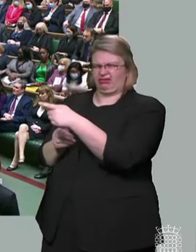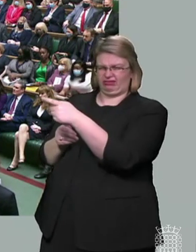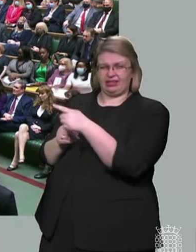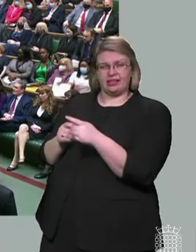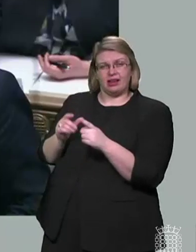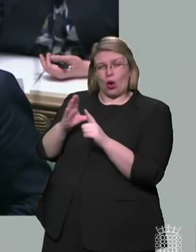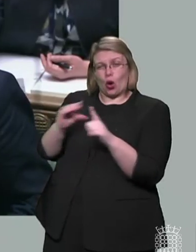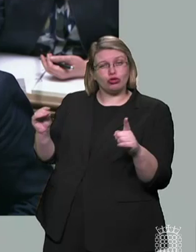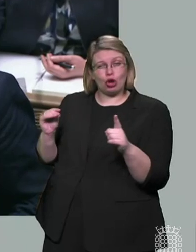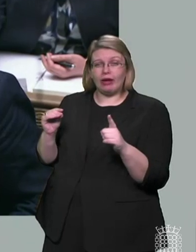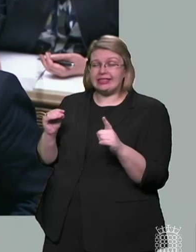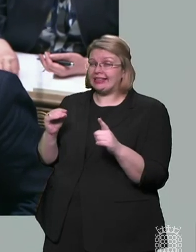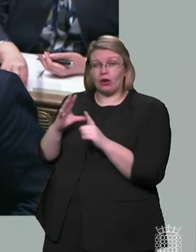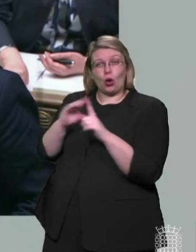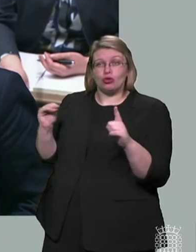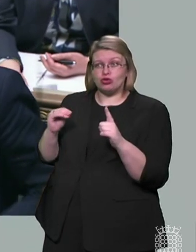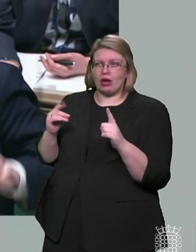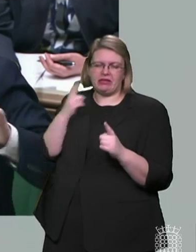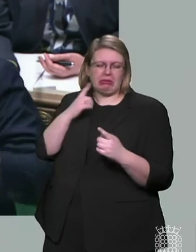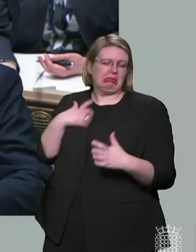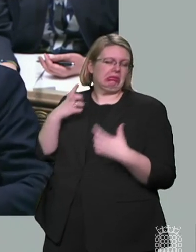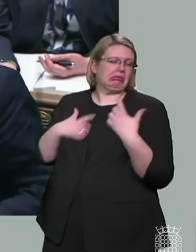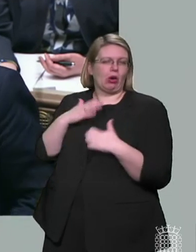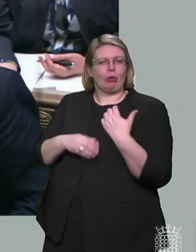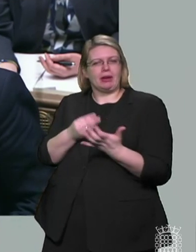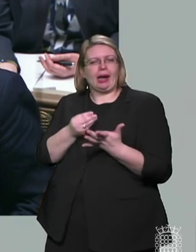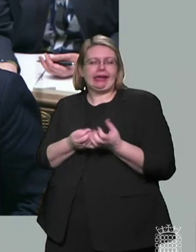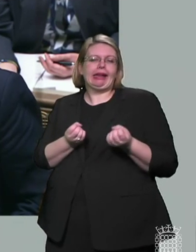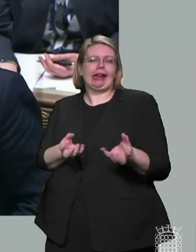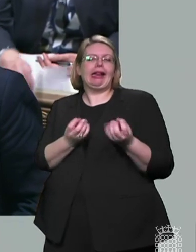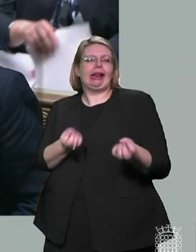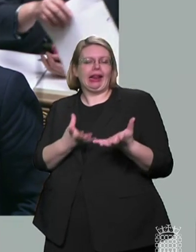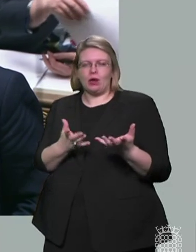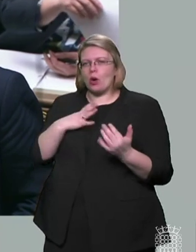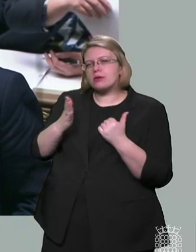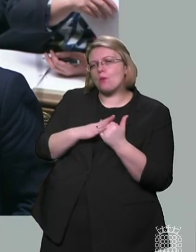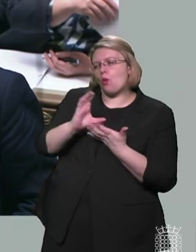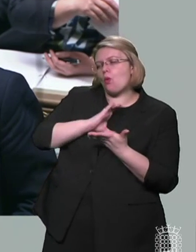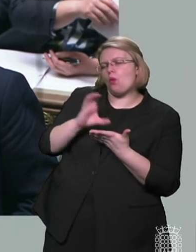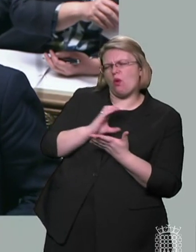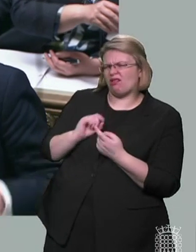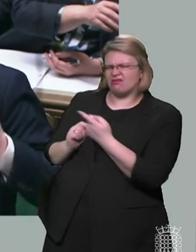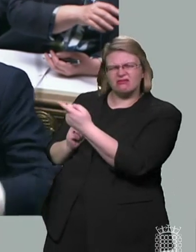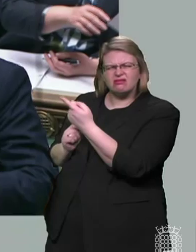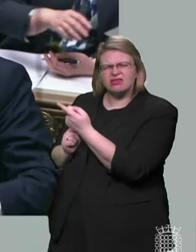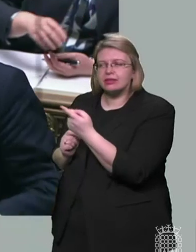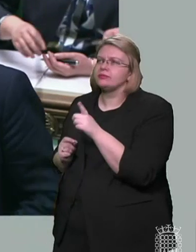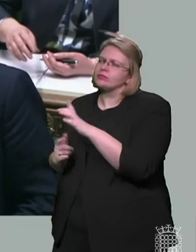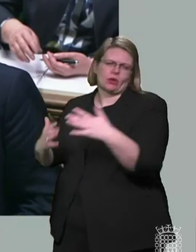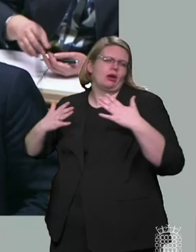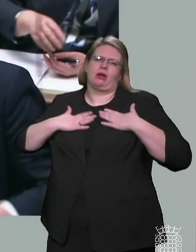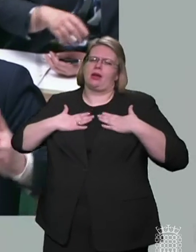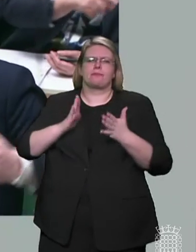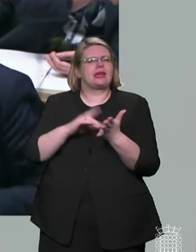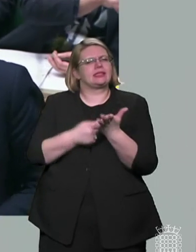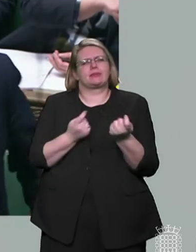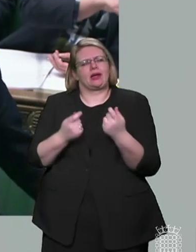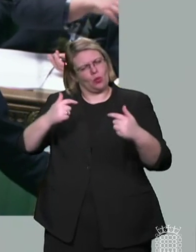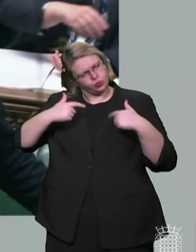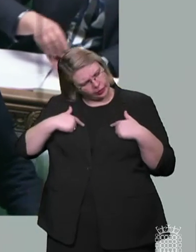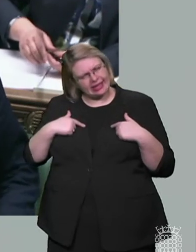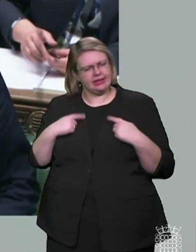We are tackling the cost of living crisis, which is caused by a global inflation spike, with everything that we can.